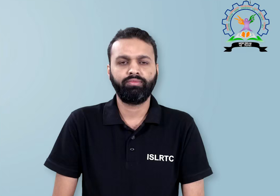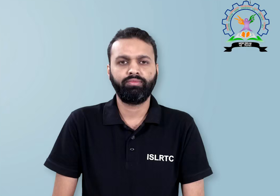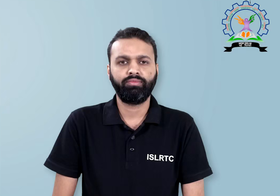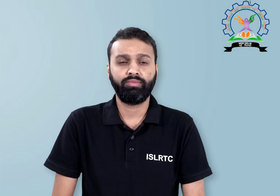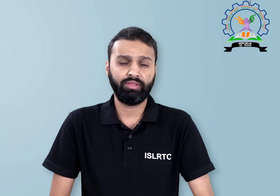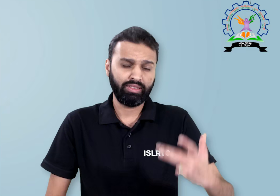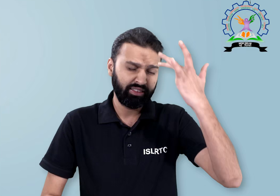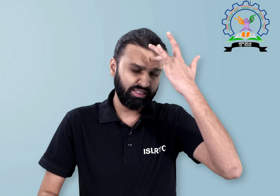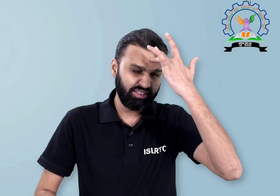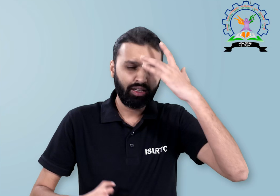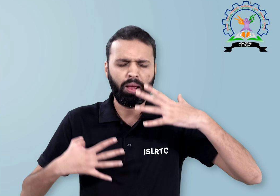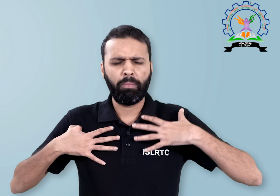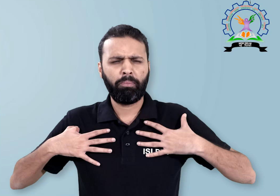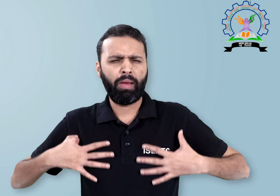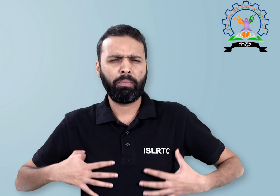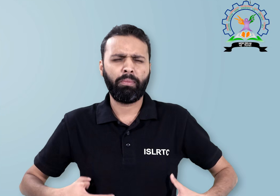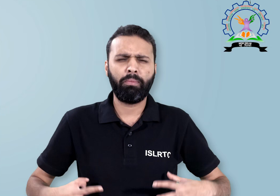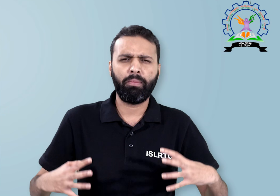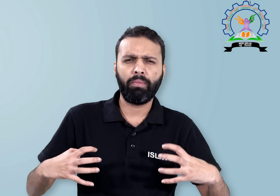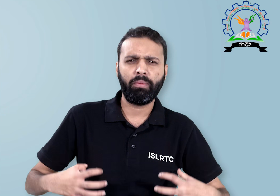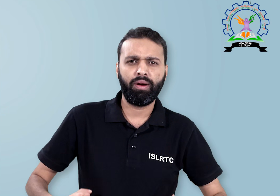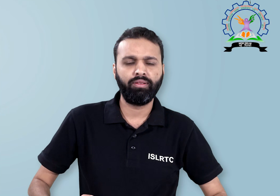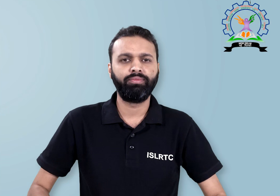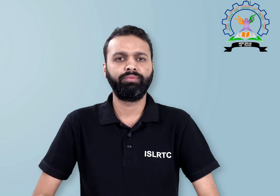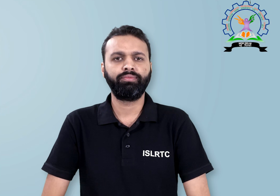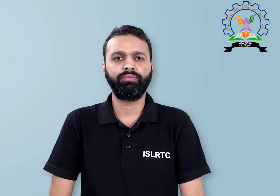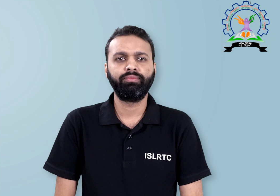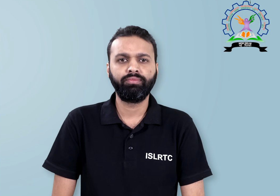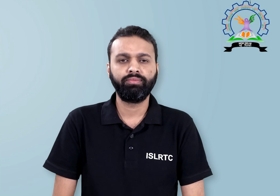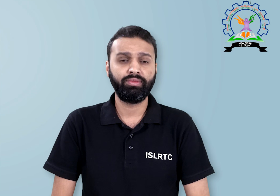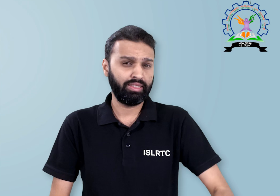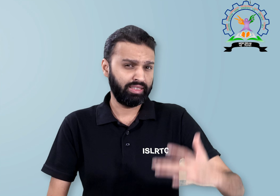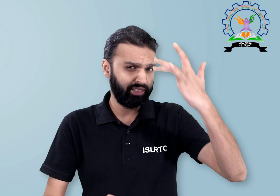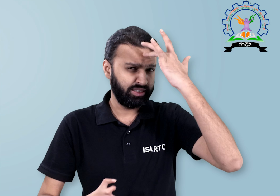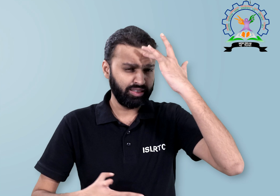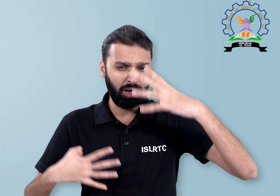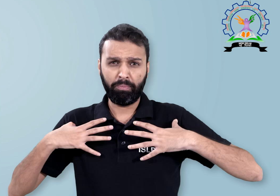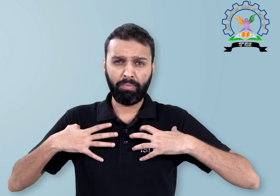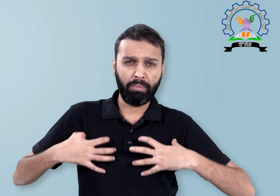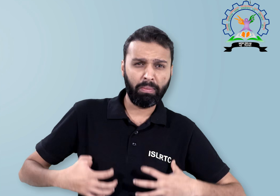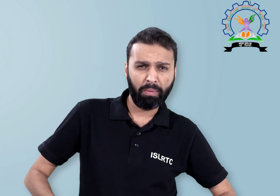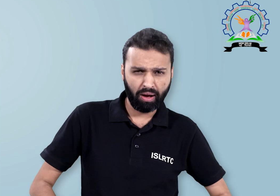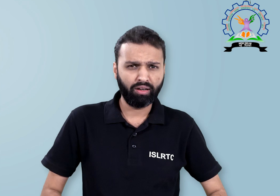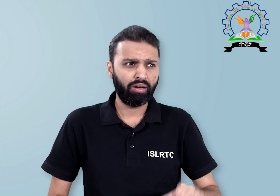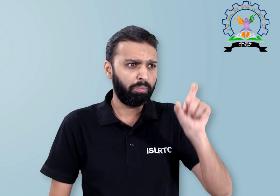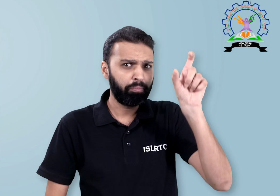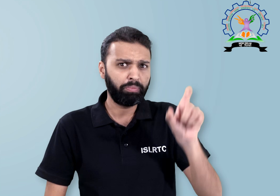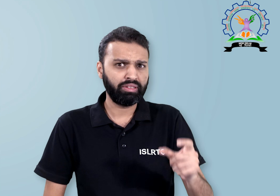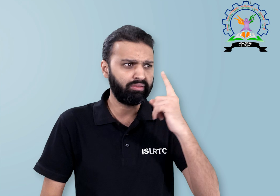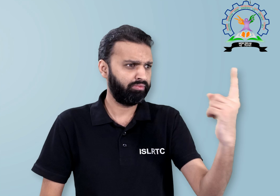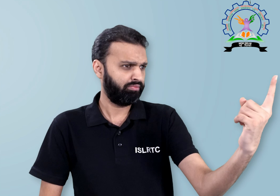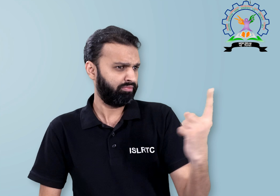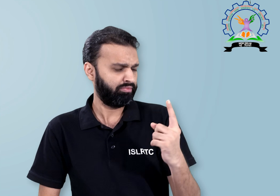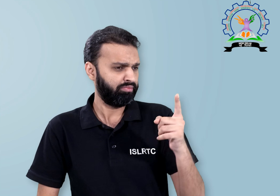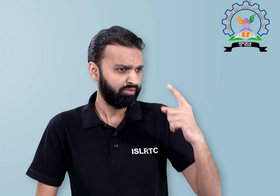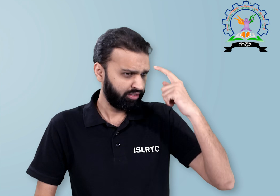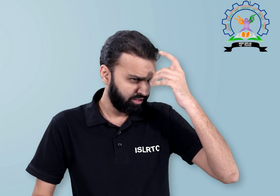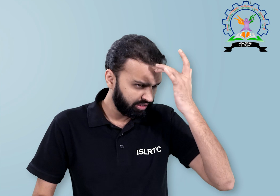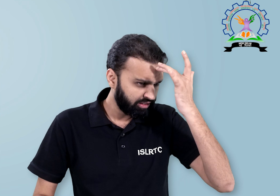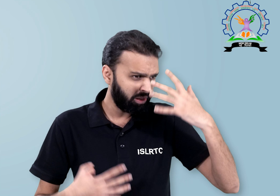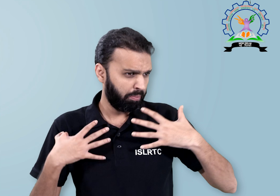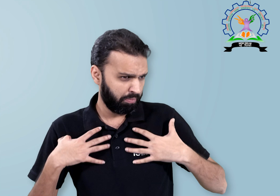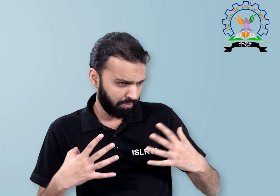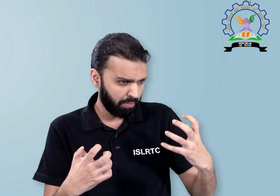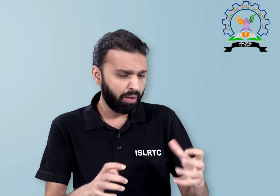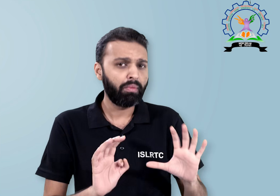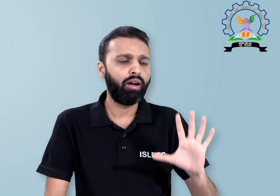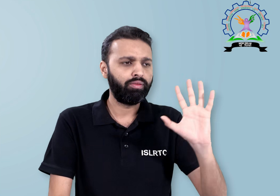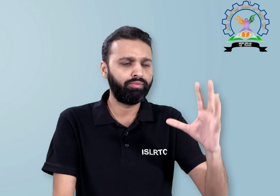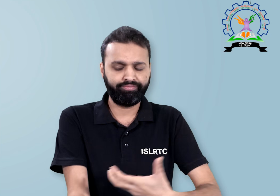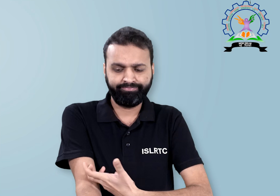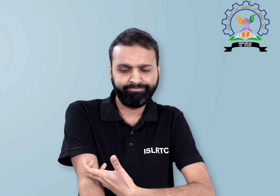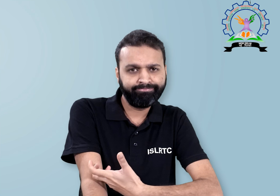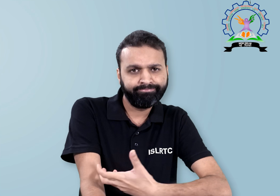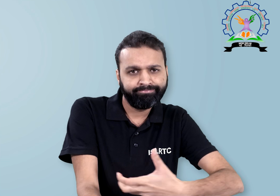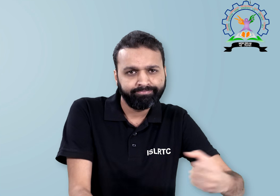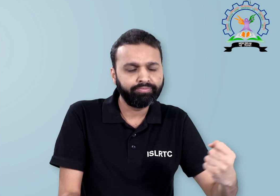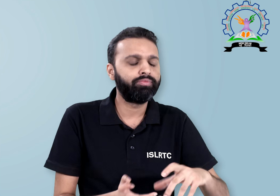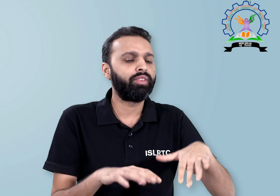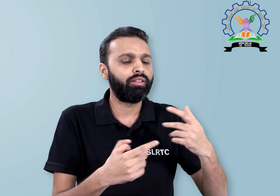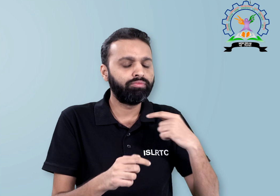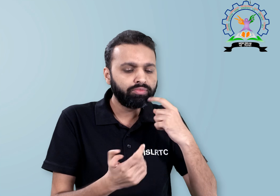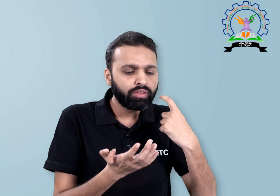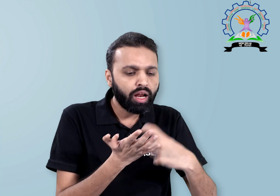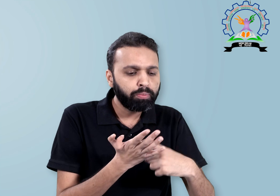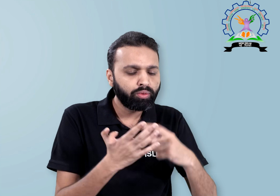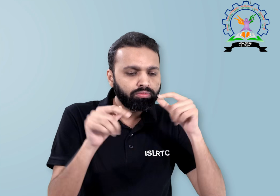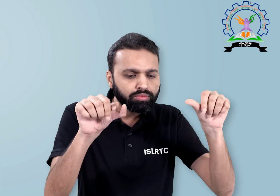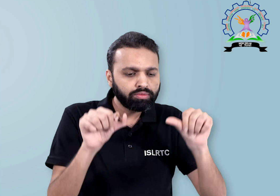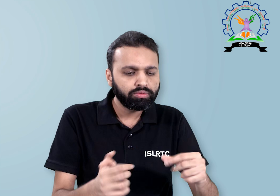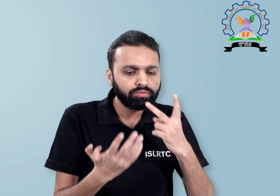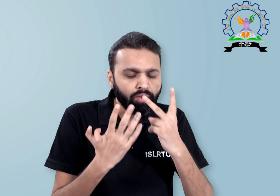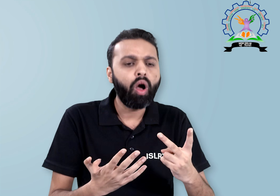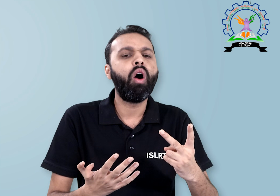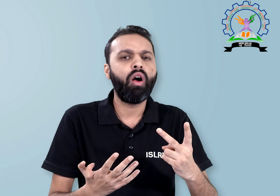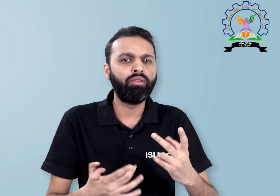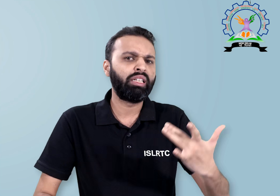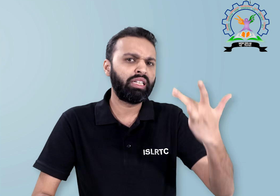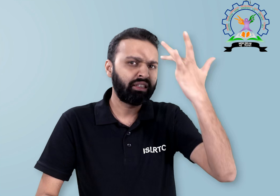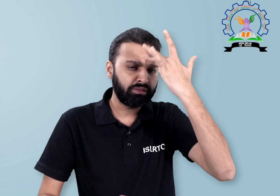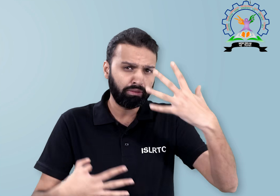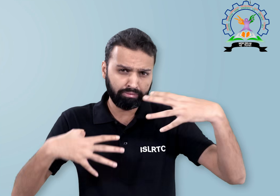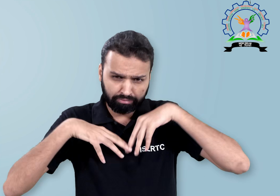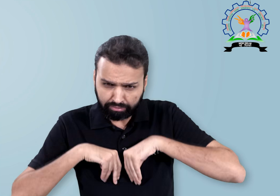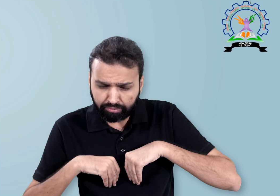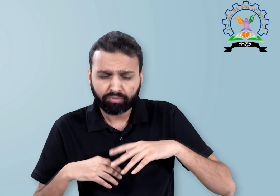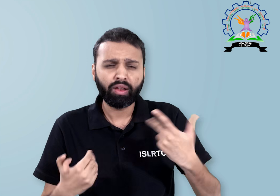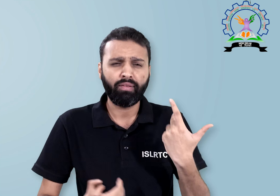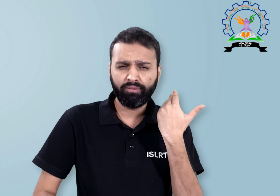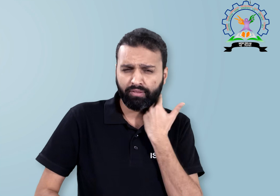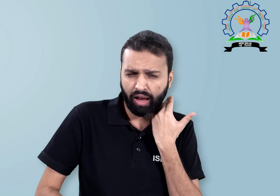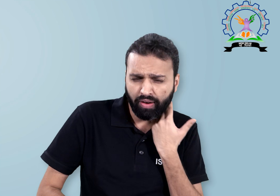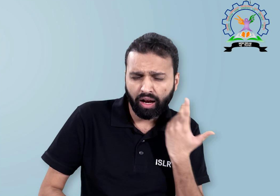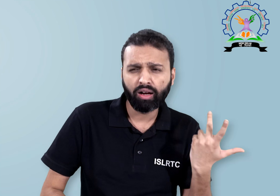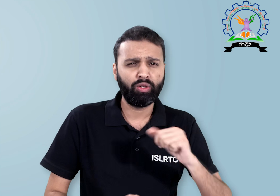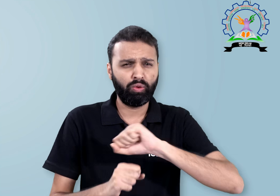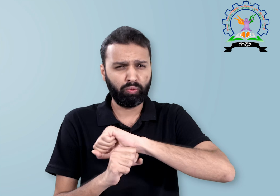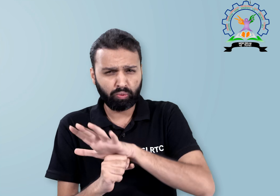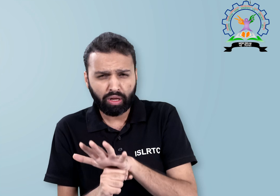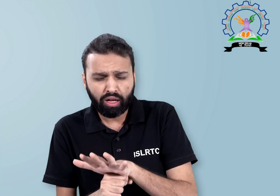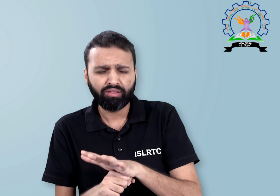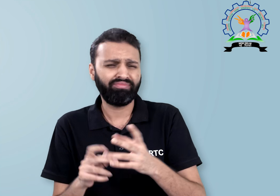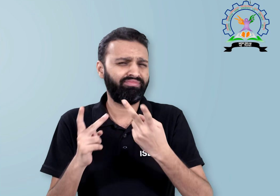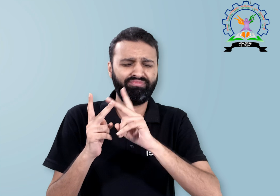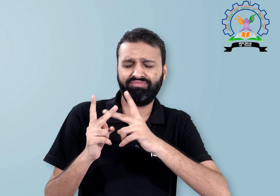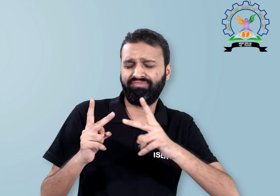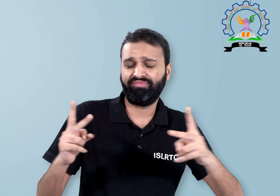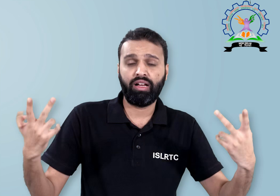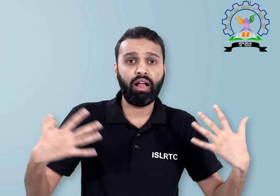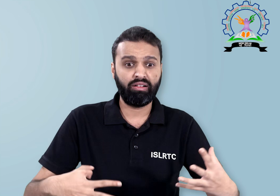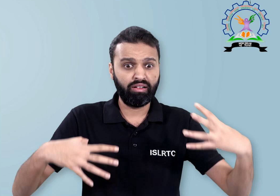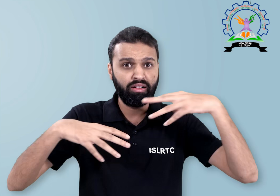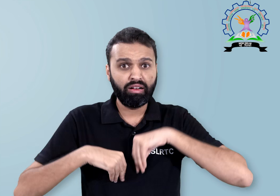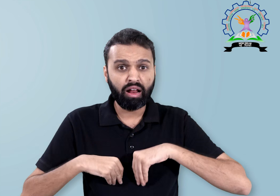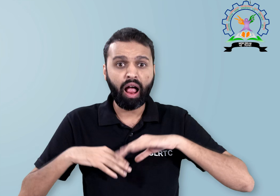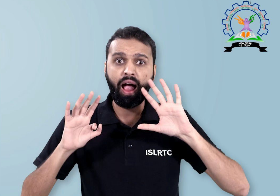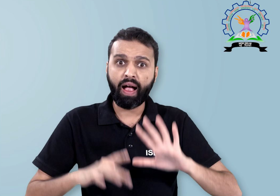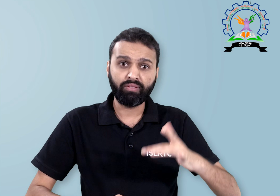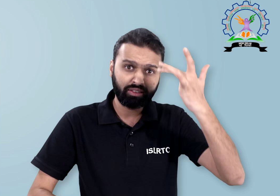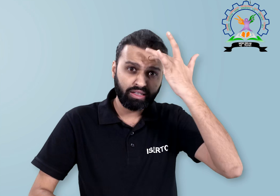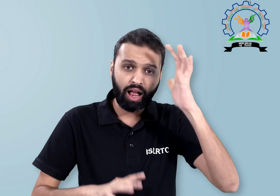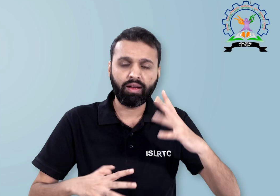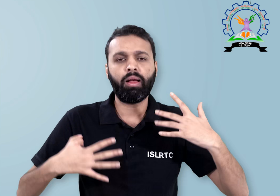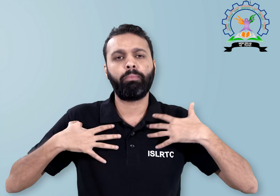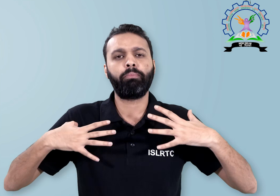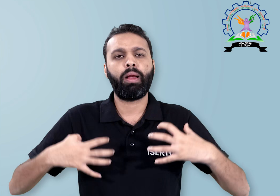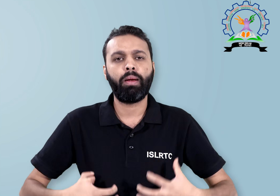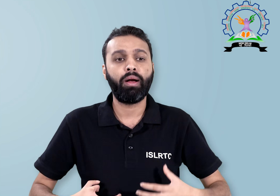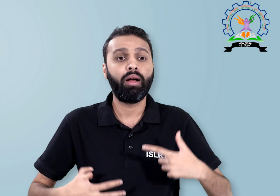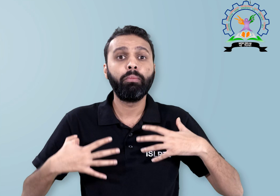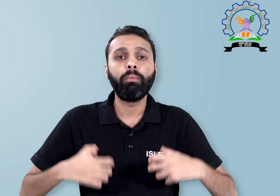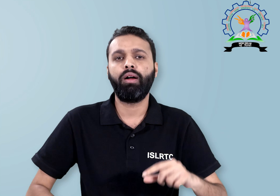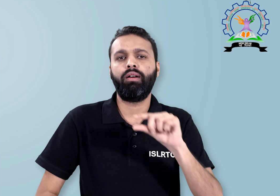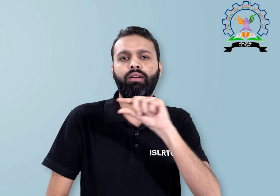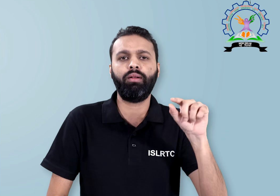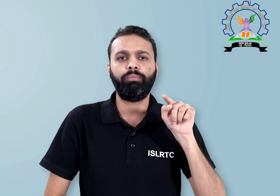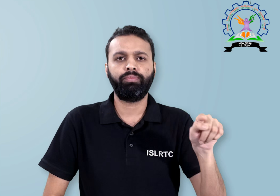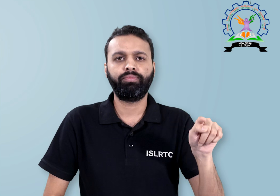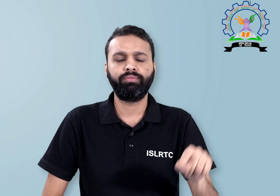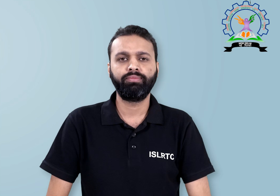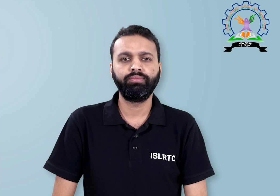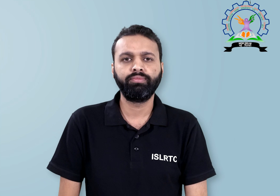Symptomatic Anything symptomatic relates to the symptoms of a disease. For instance a person could display symptoms such as body pain, discomfort and a temperature which would indicate the presence of an illness, disease.